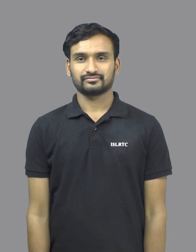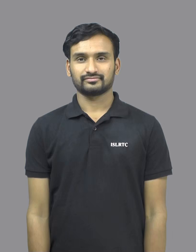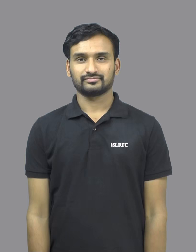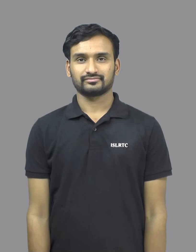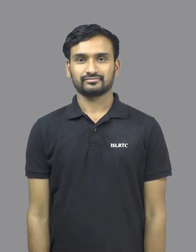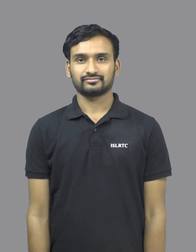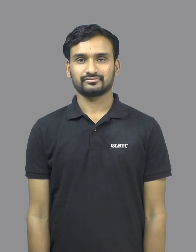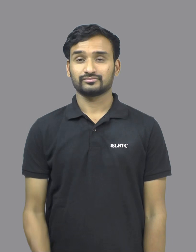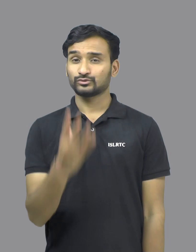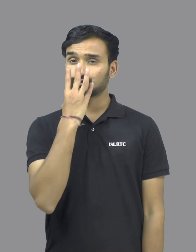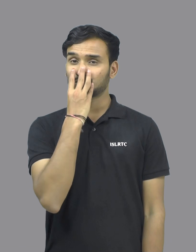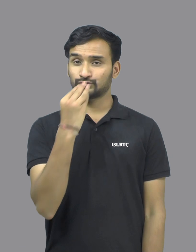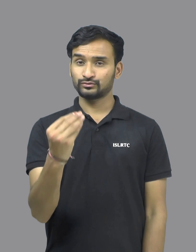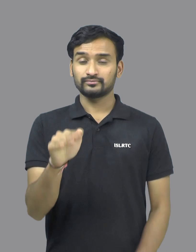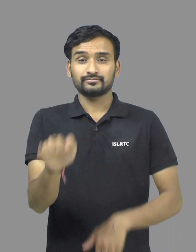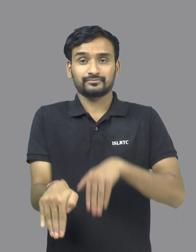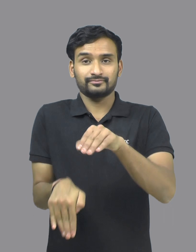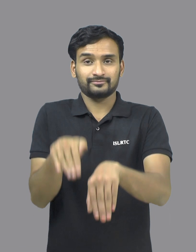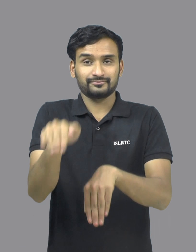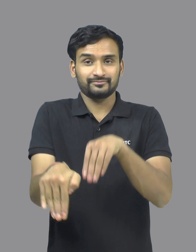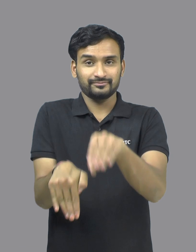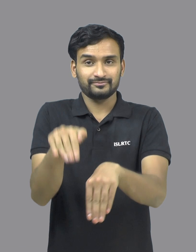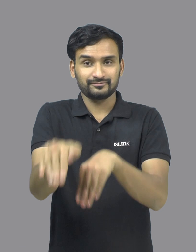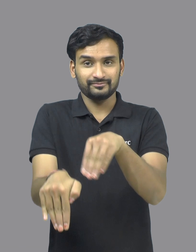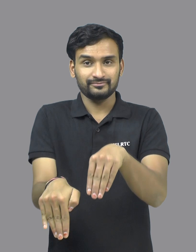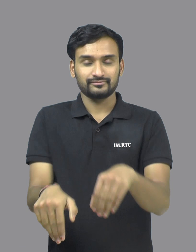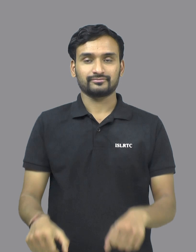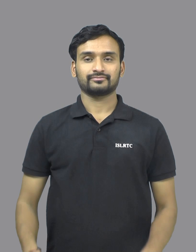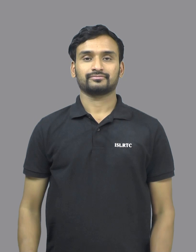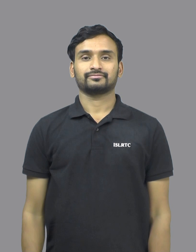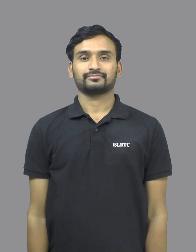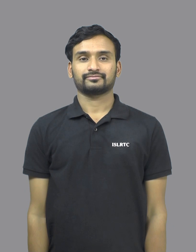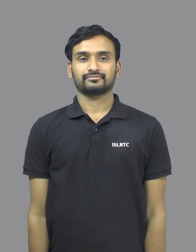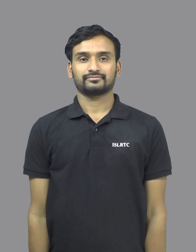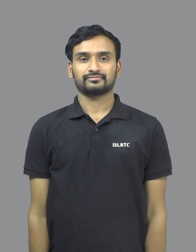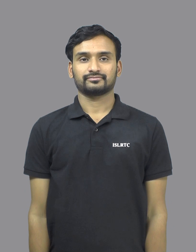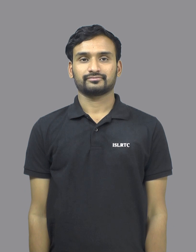Fox